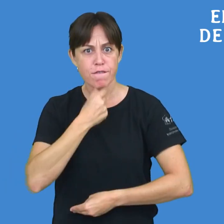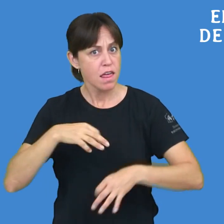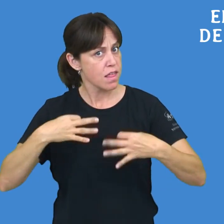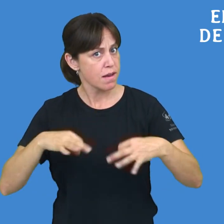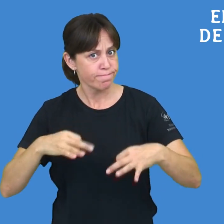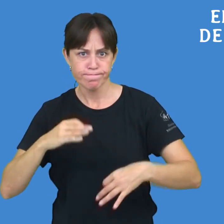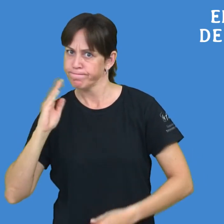normal